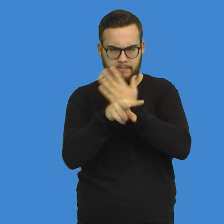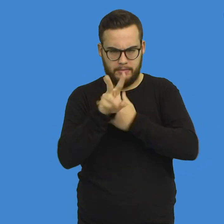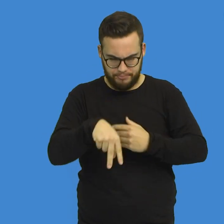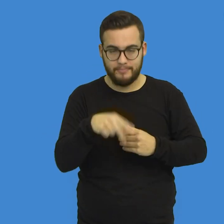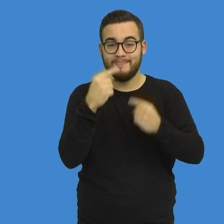verdad